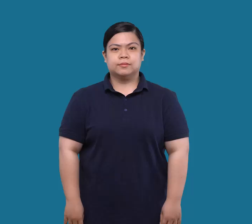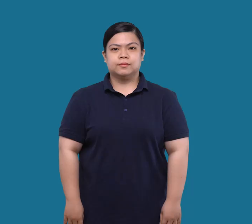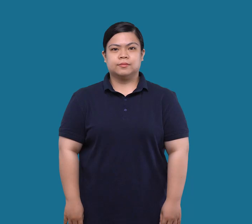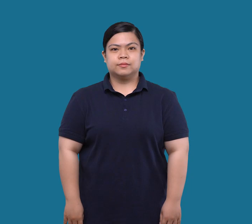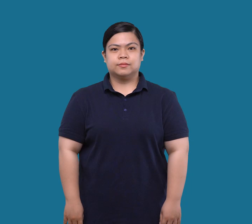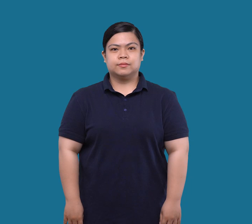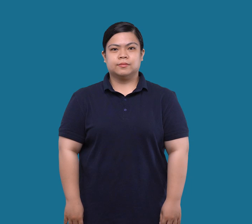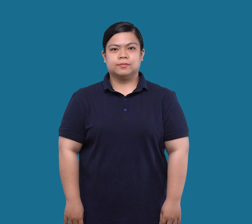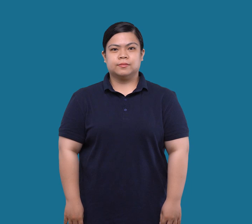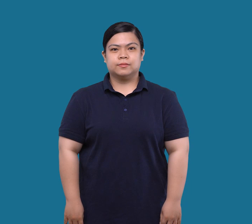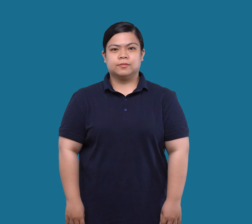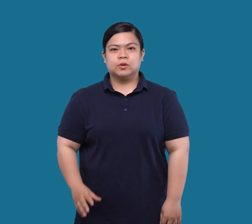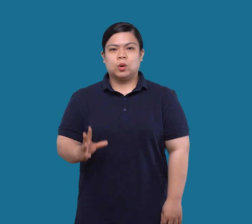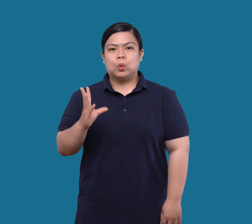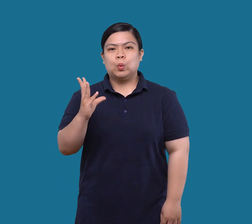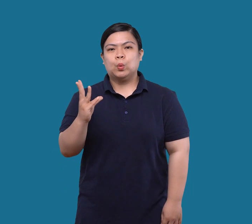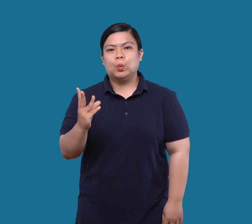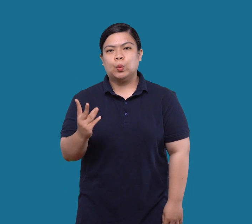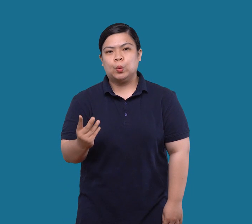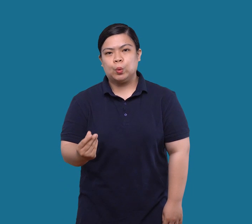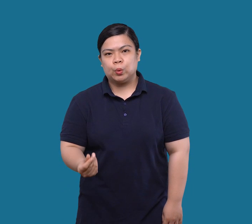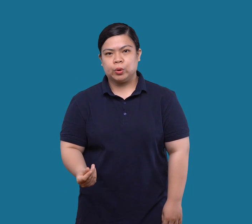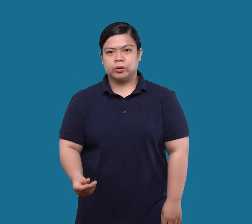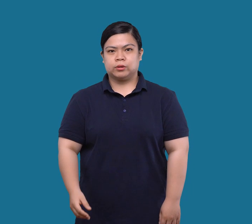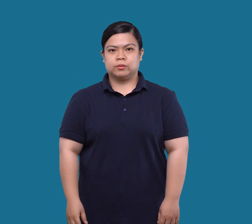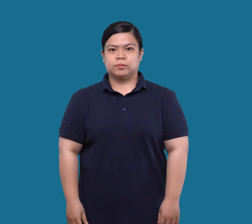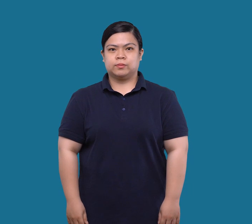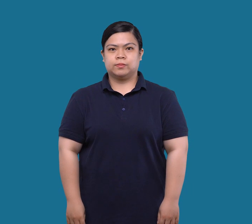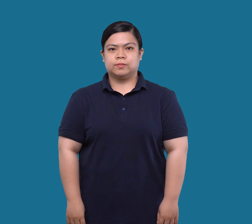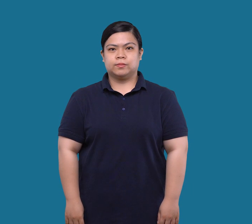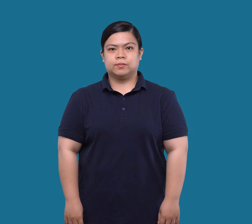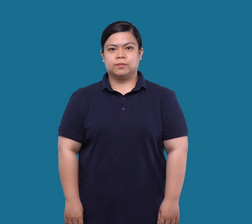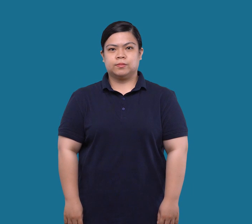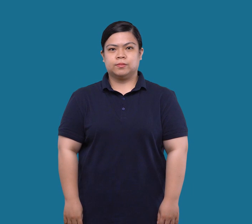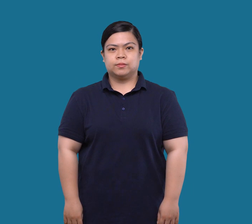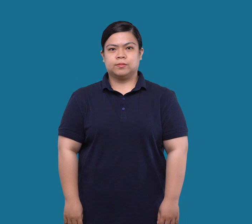nguội